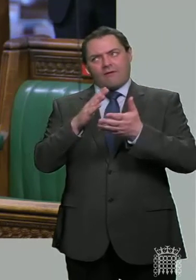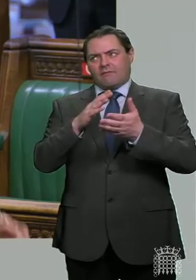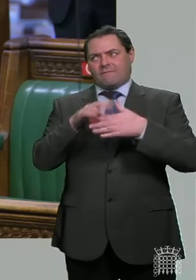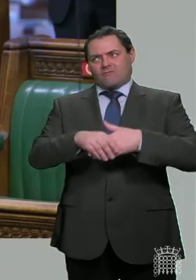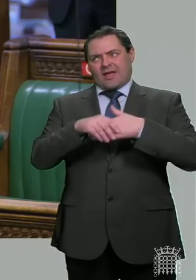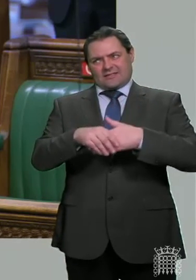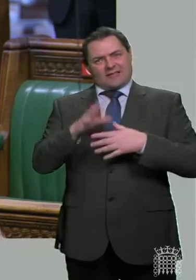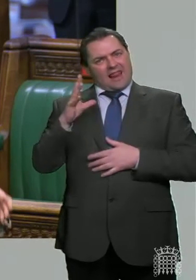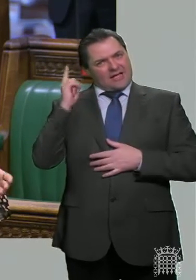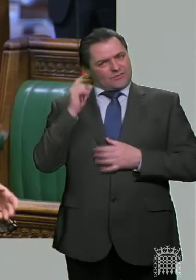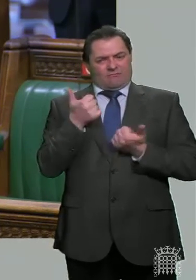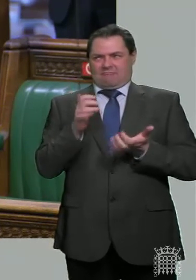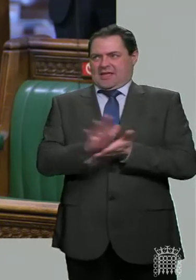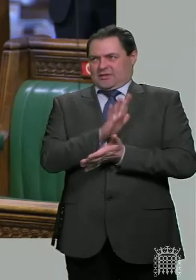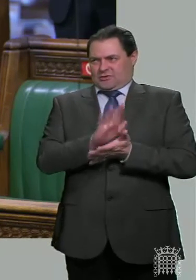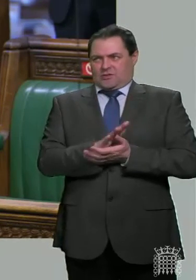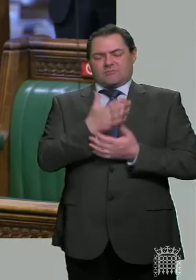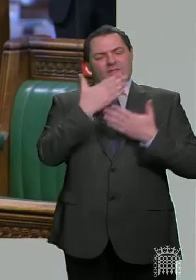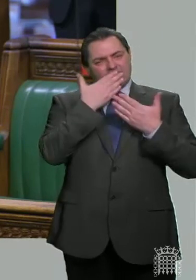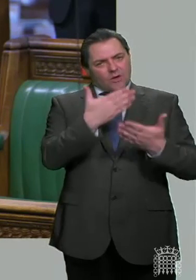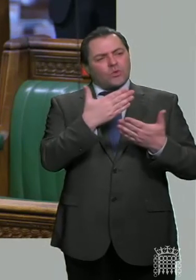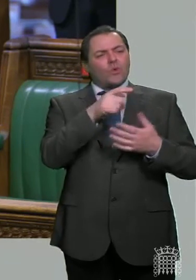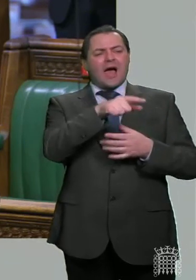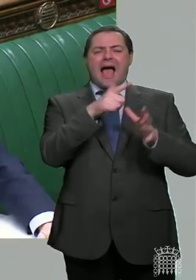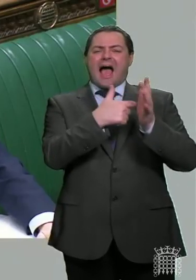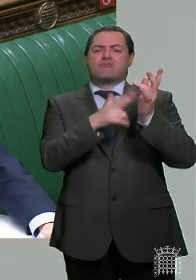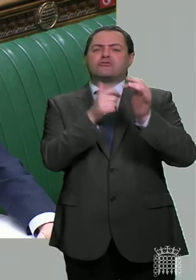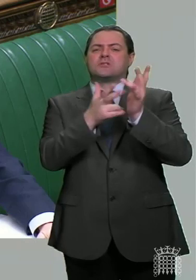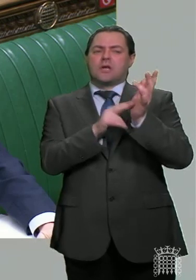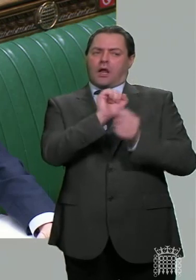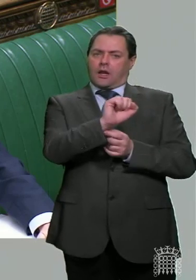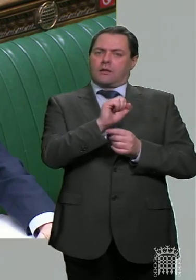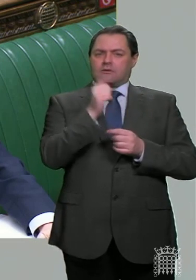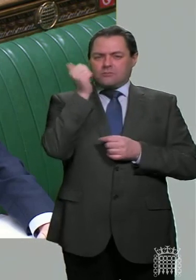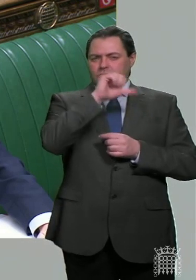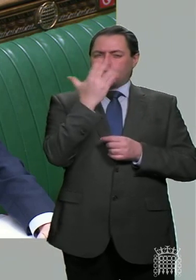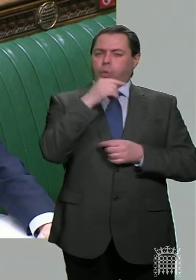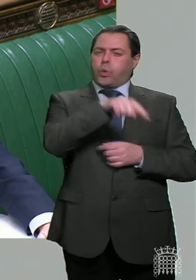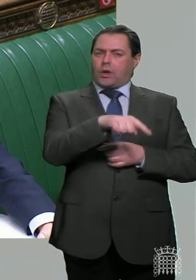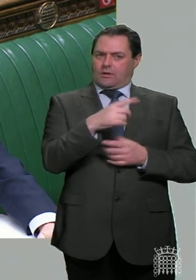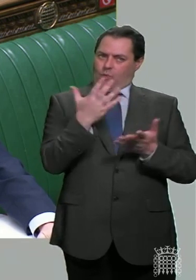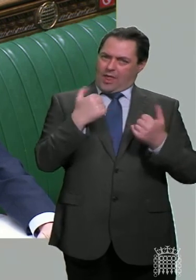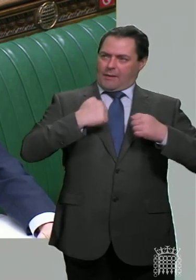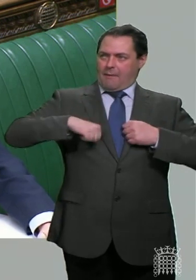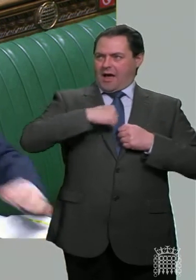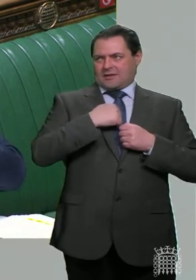I am sure that he will join me in thanking the staff and pupils at Accrington Academy for making our visit such a welcoming one.